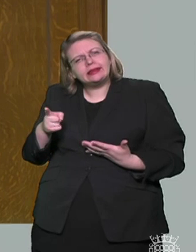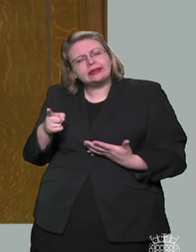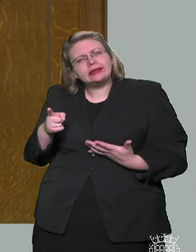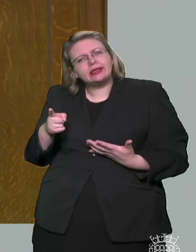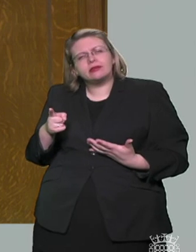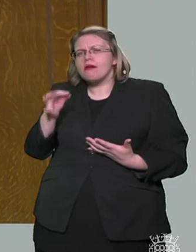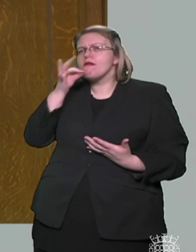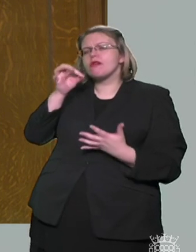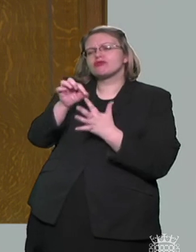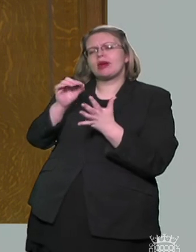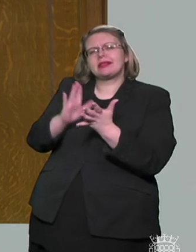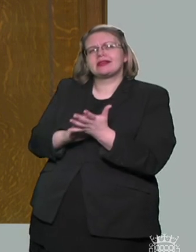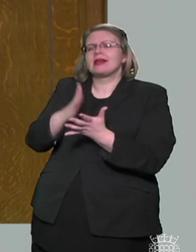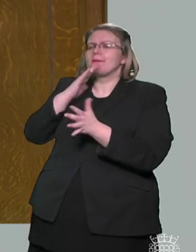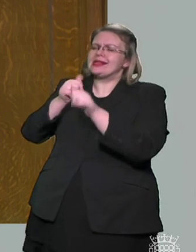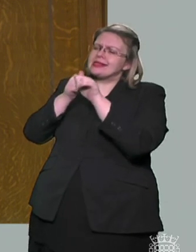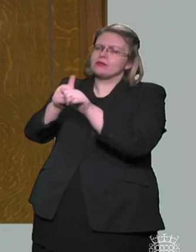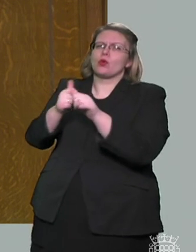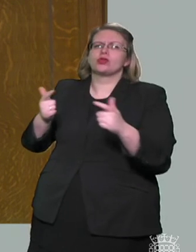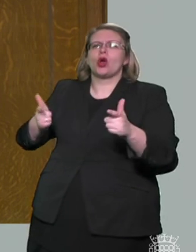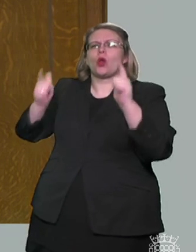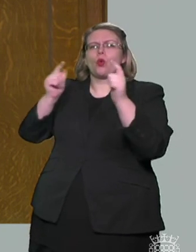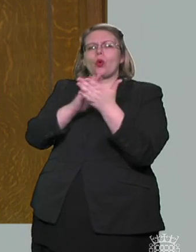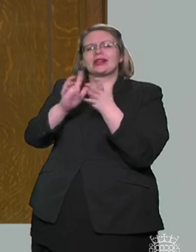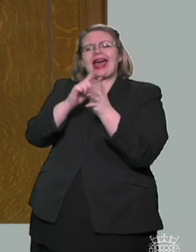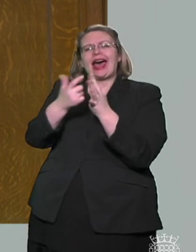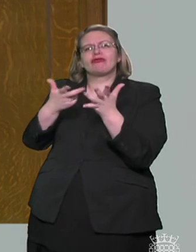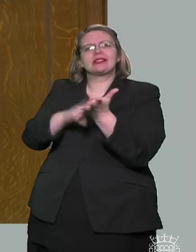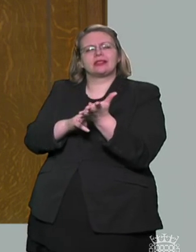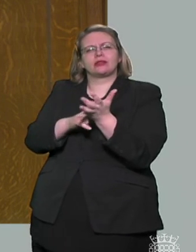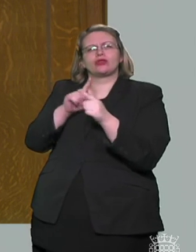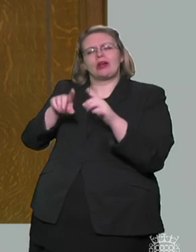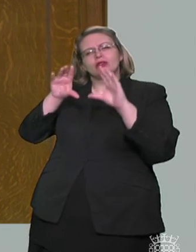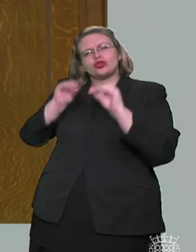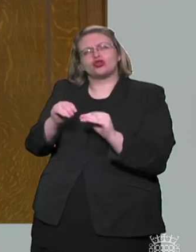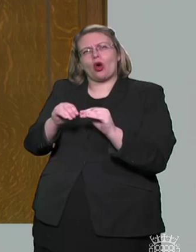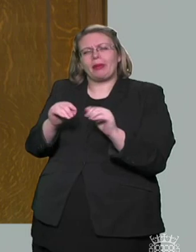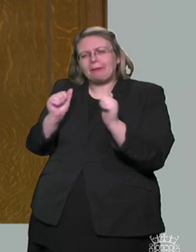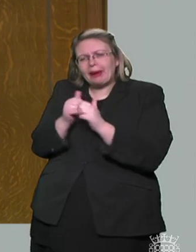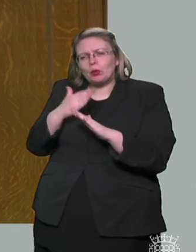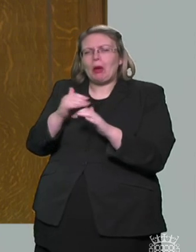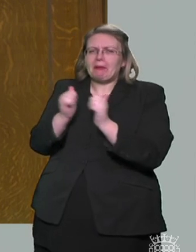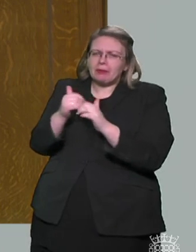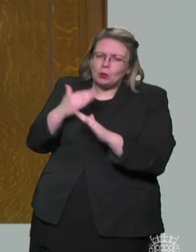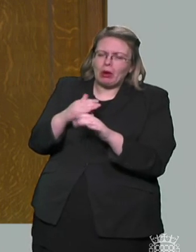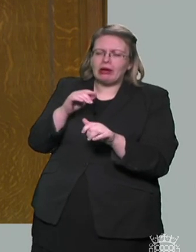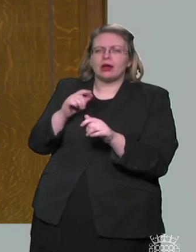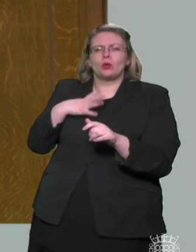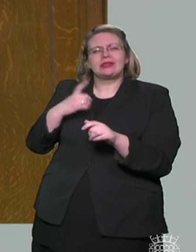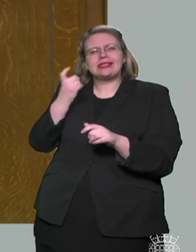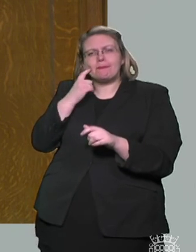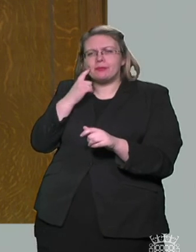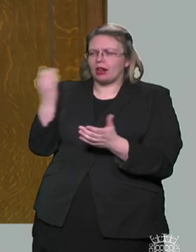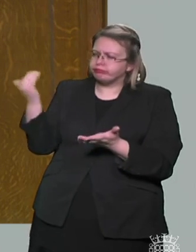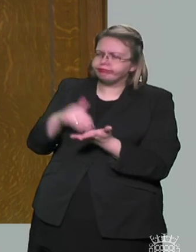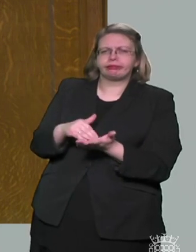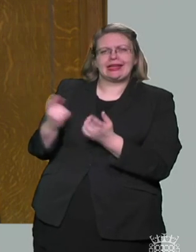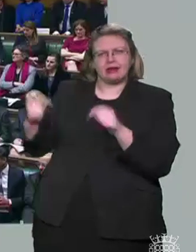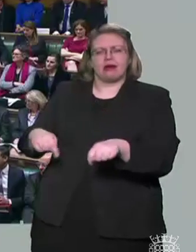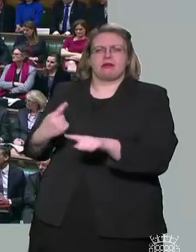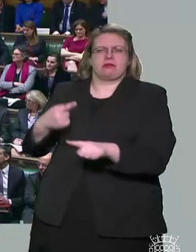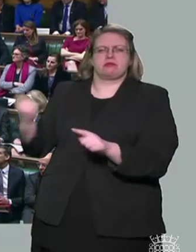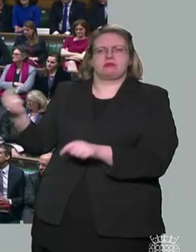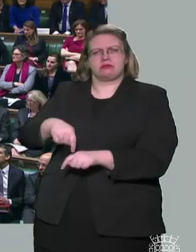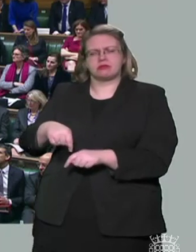Will he give his support to my noble Friend Lord Harrington to cut through the Home Office red tape, simplify the application process and get people into the country?